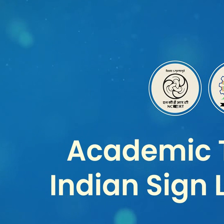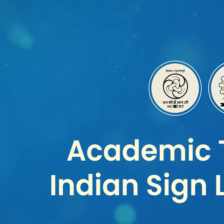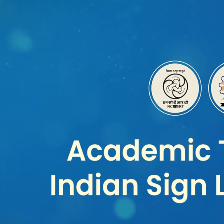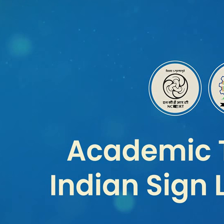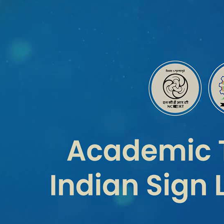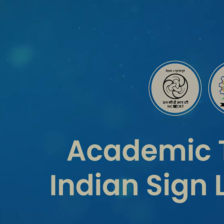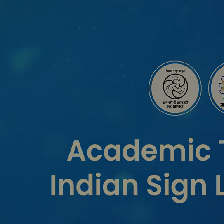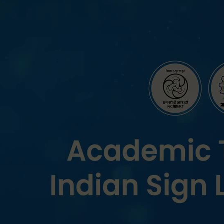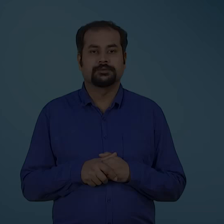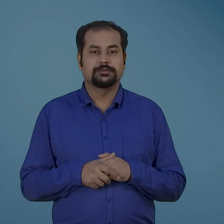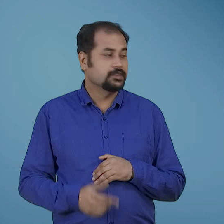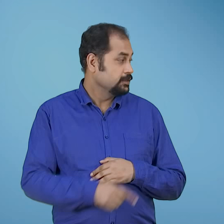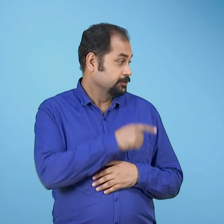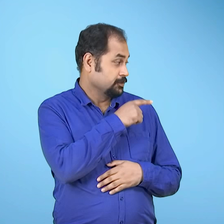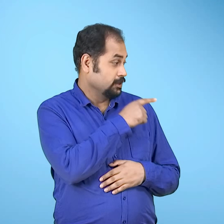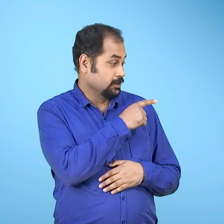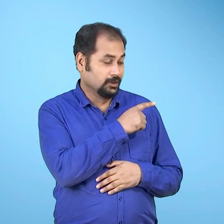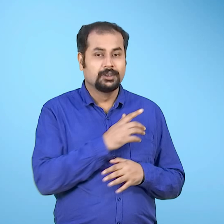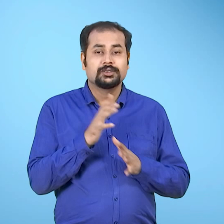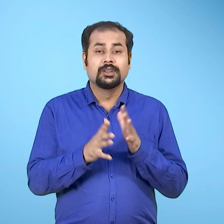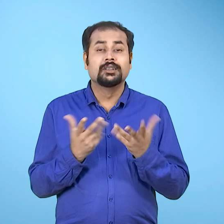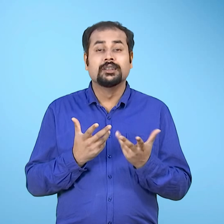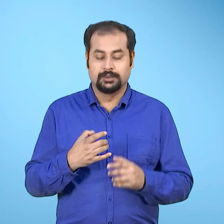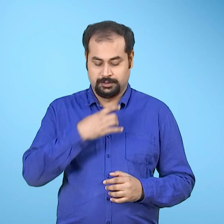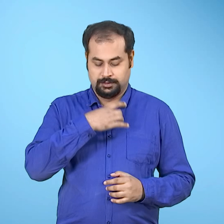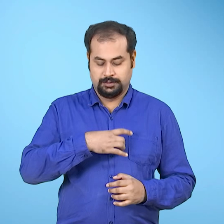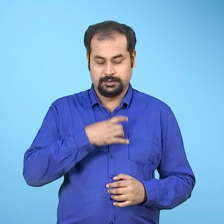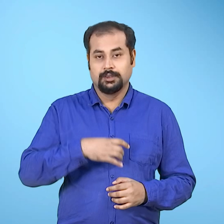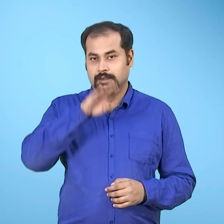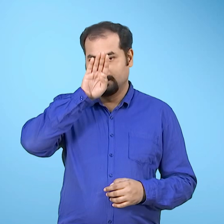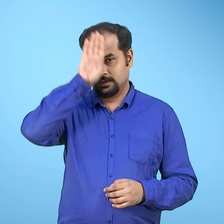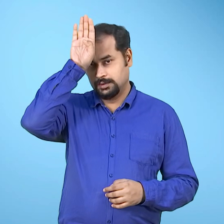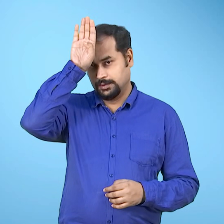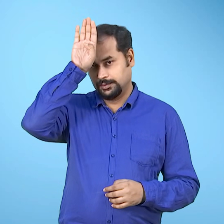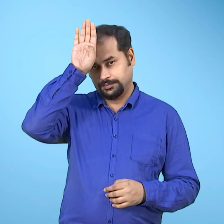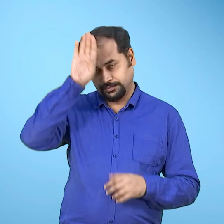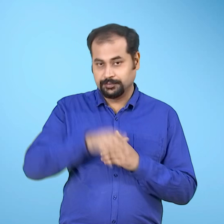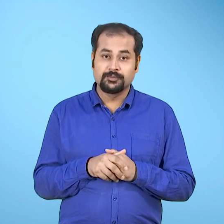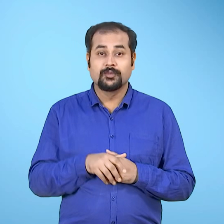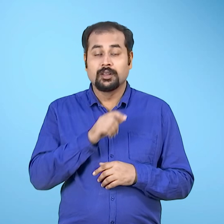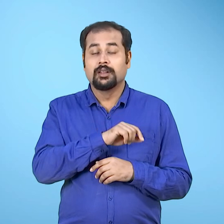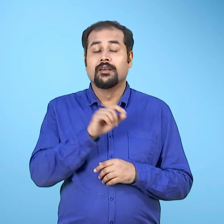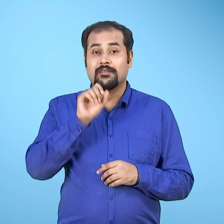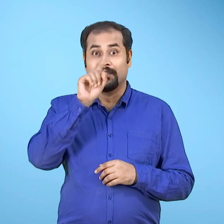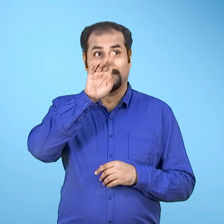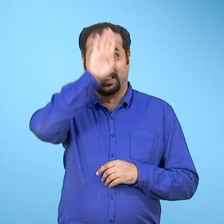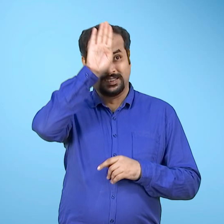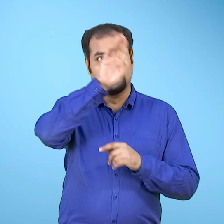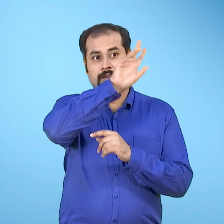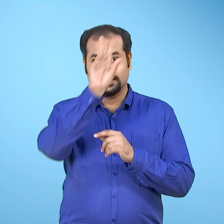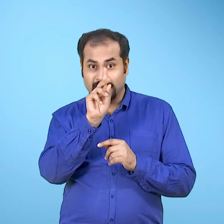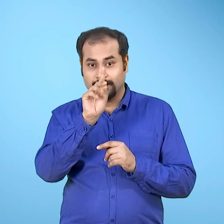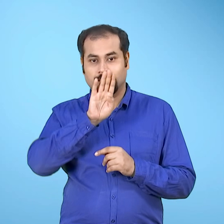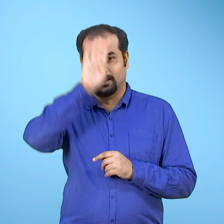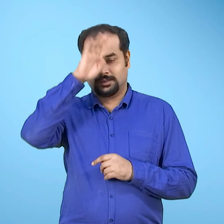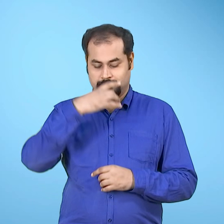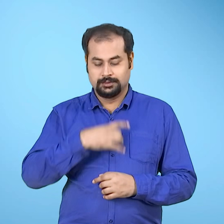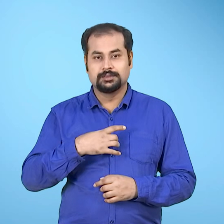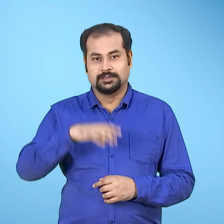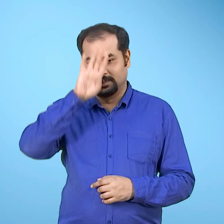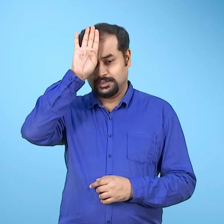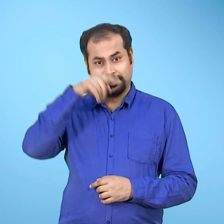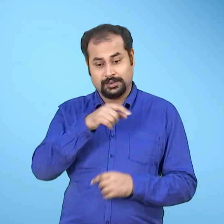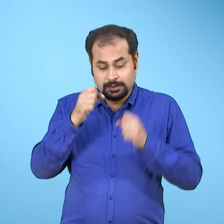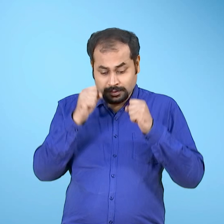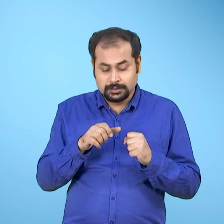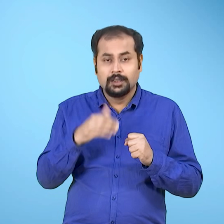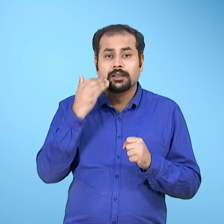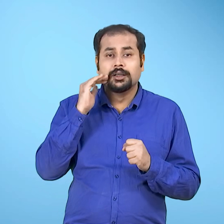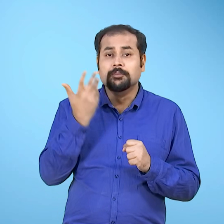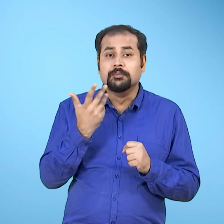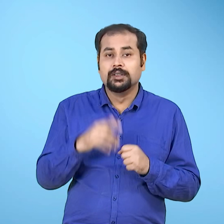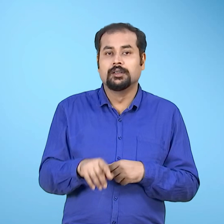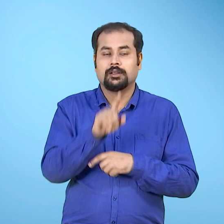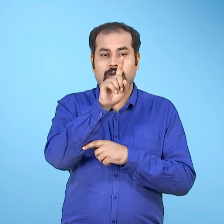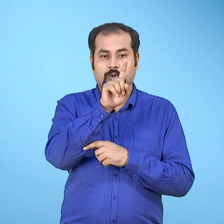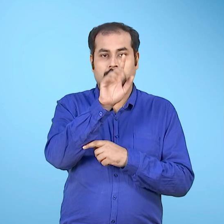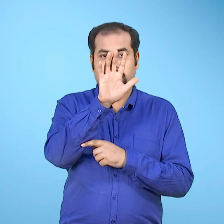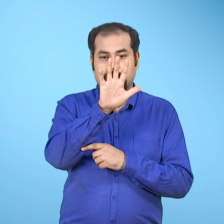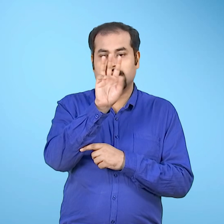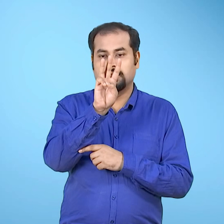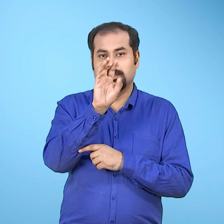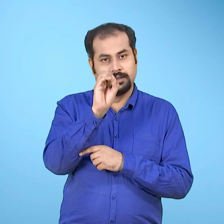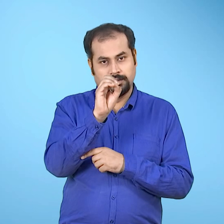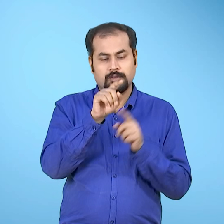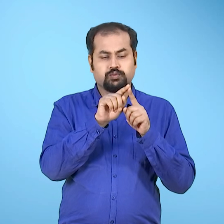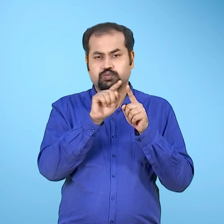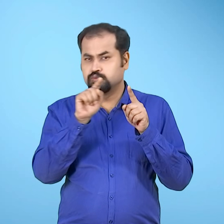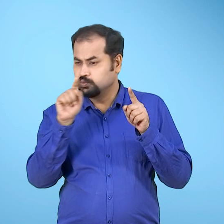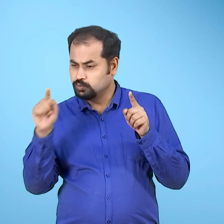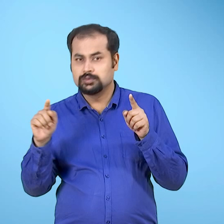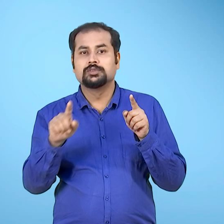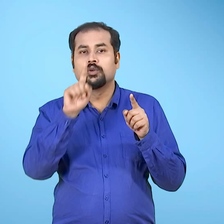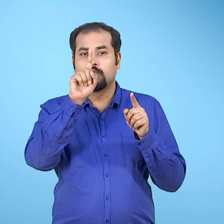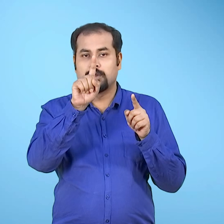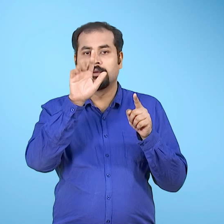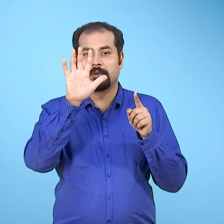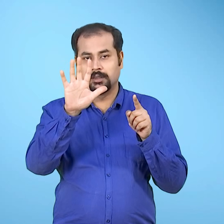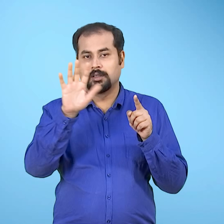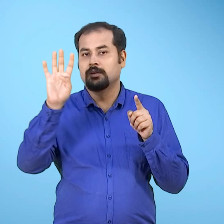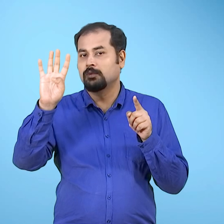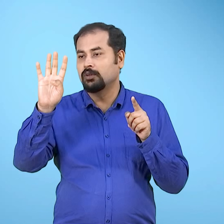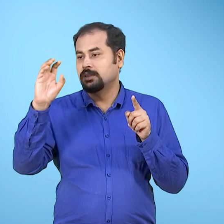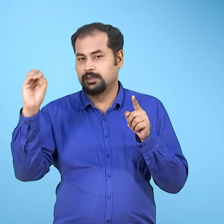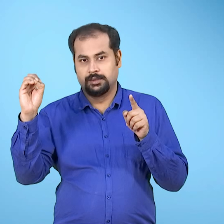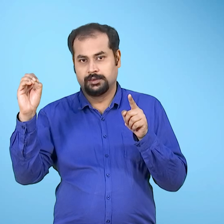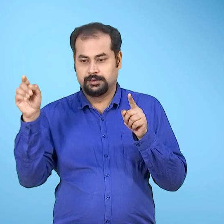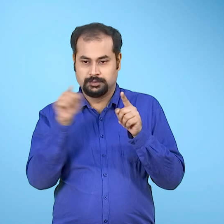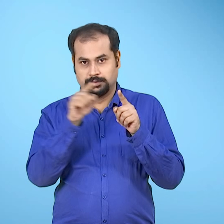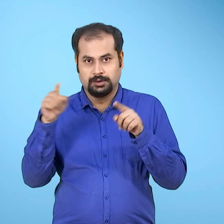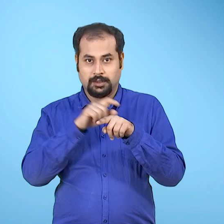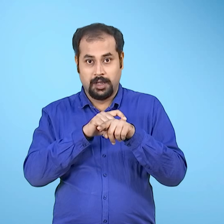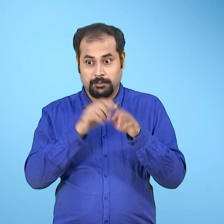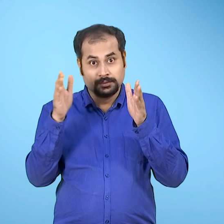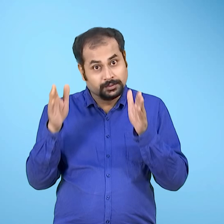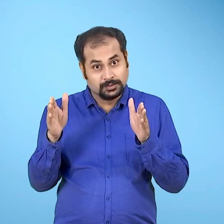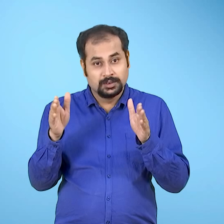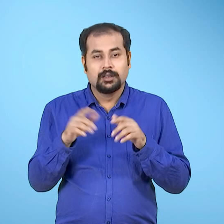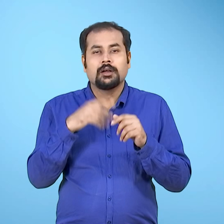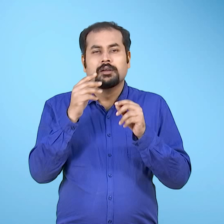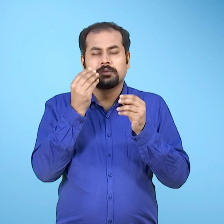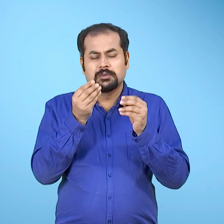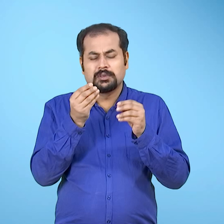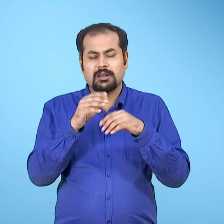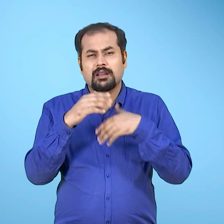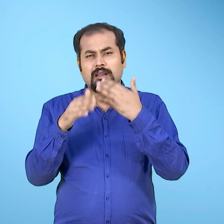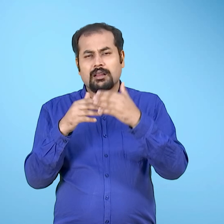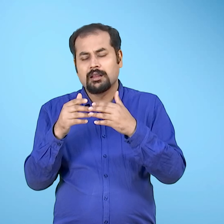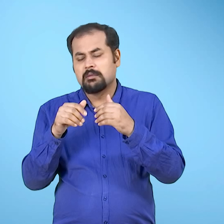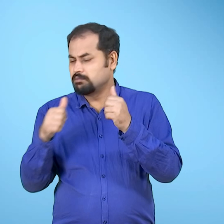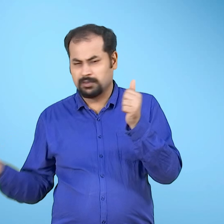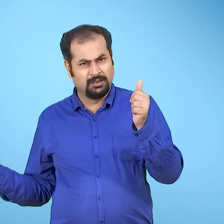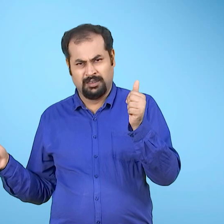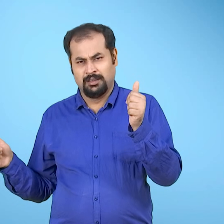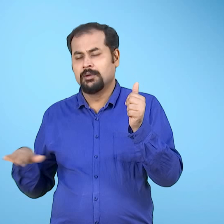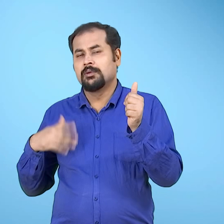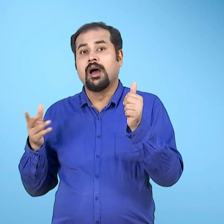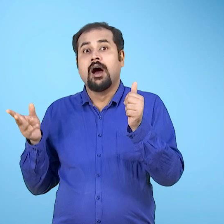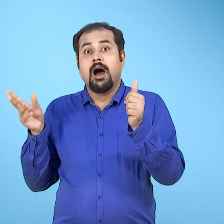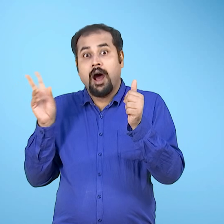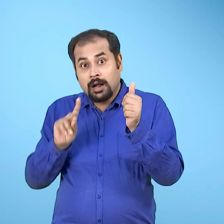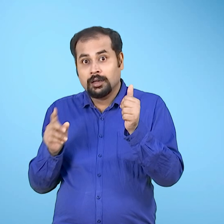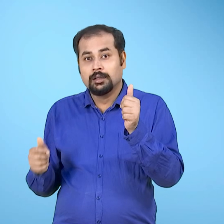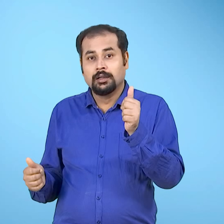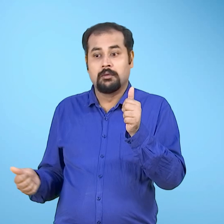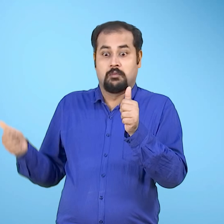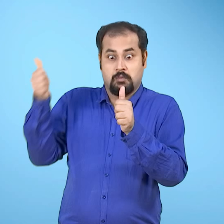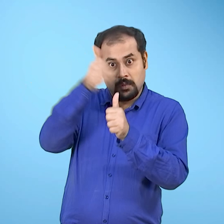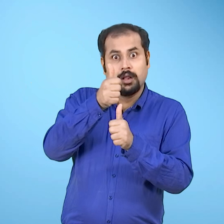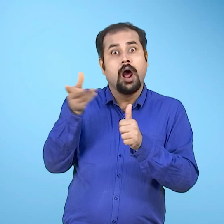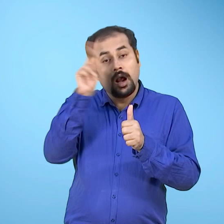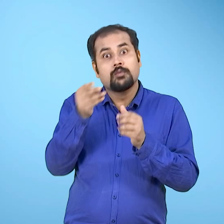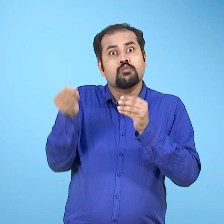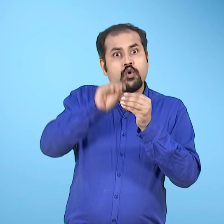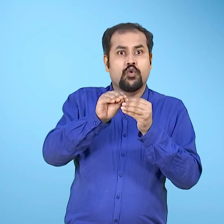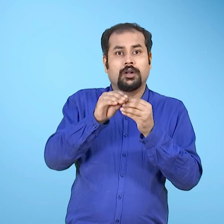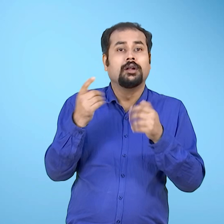Humayun This sign refers to Humayun. Humayun was the second Mughal ruler from 1530 to 1540,